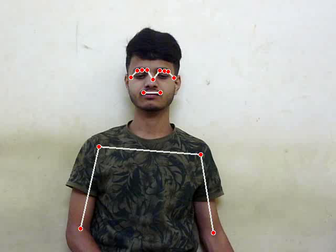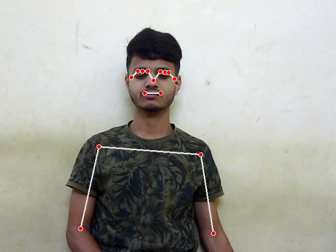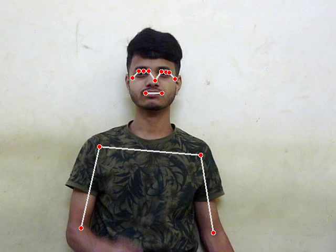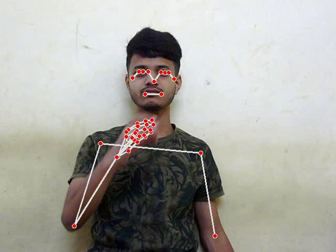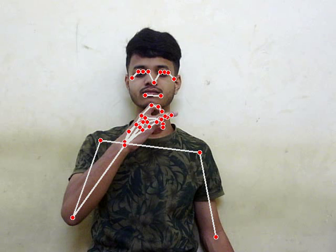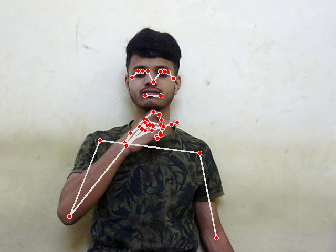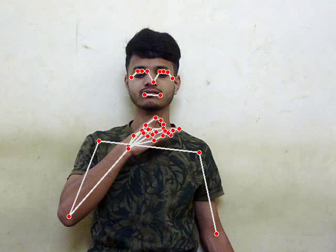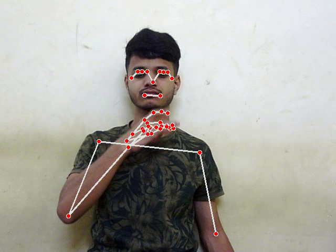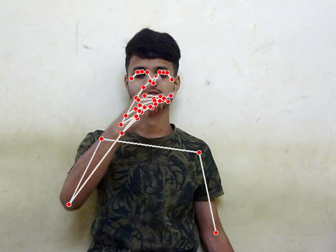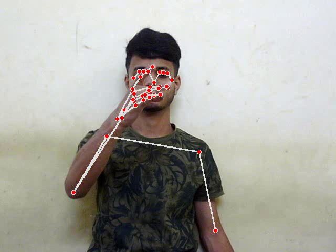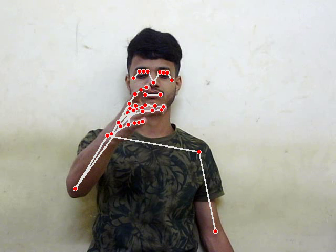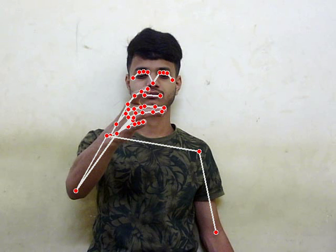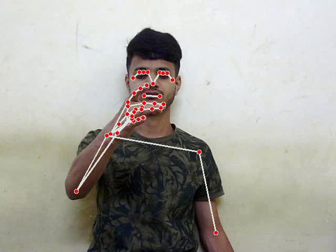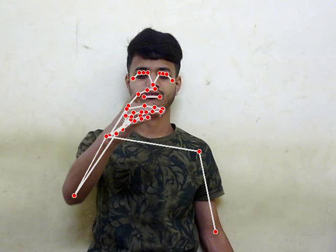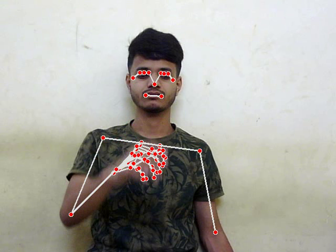like